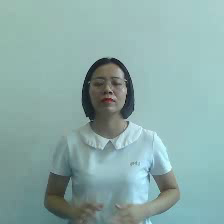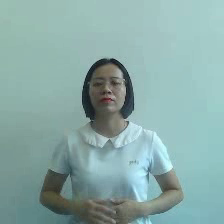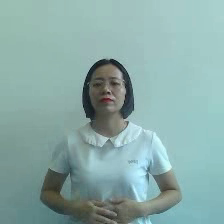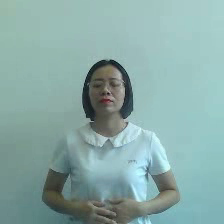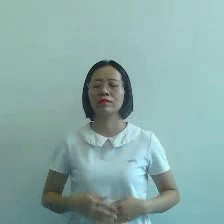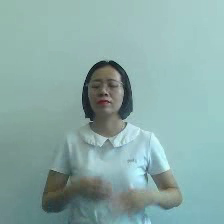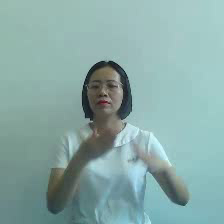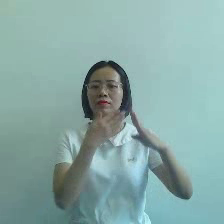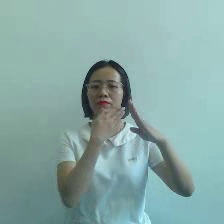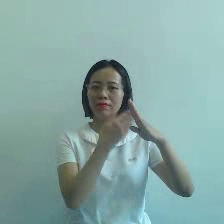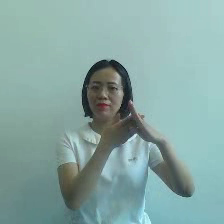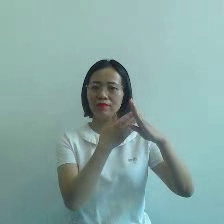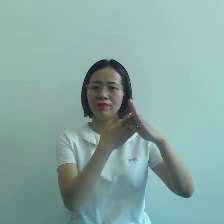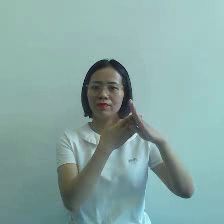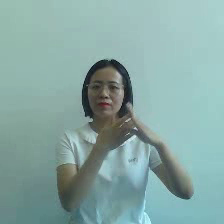Trường học